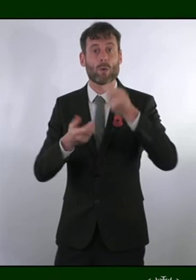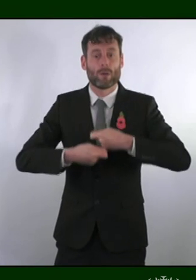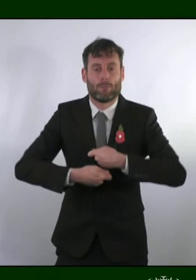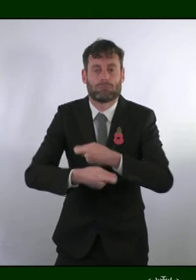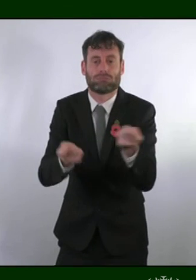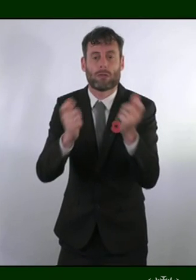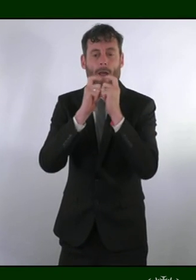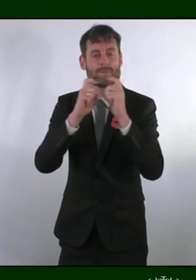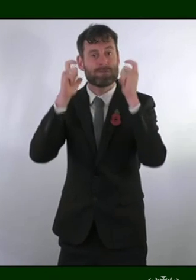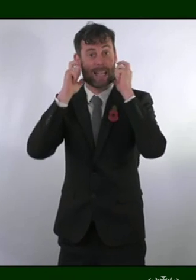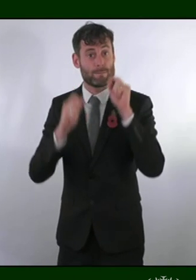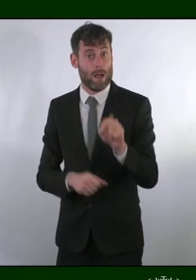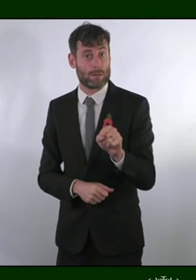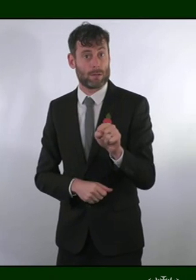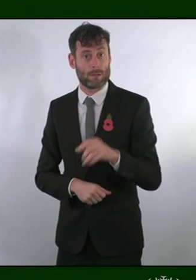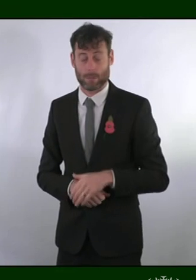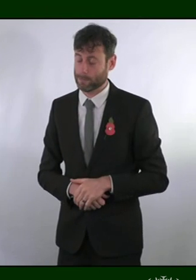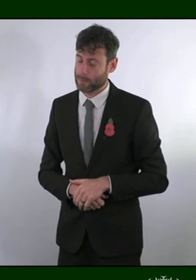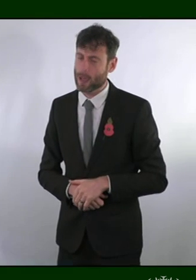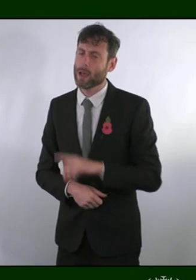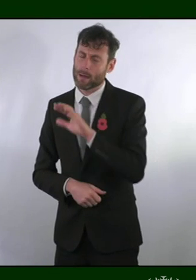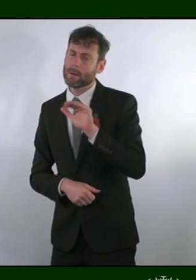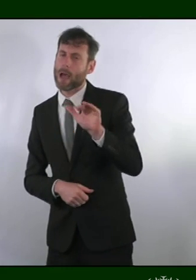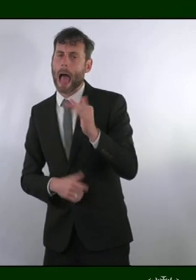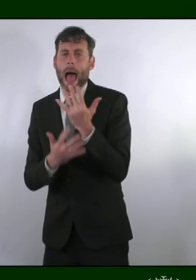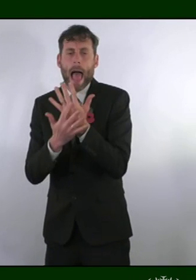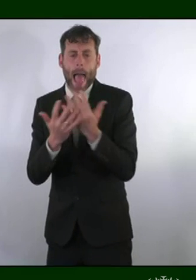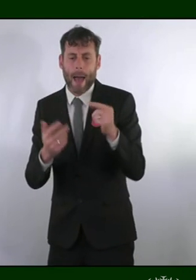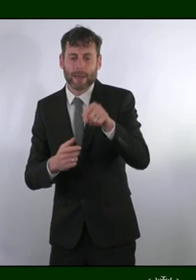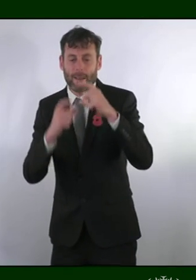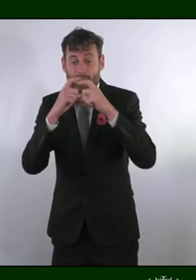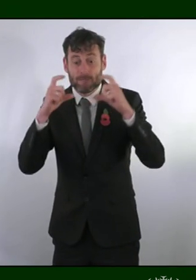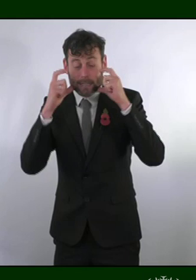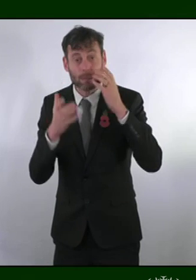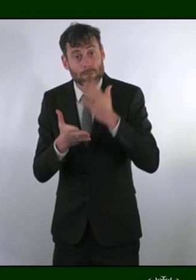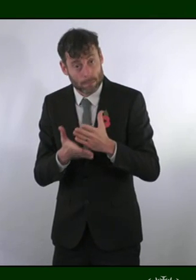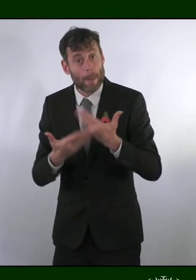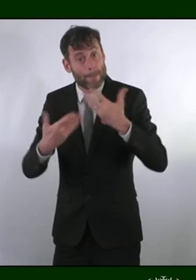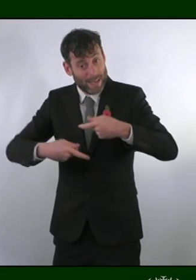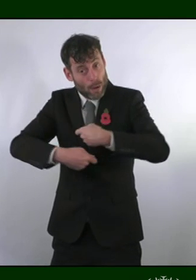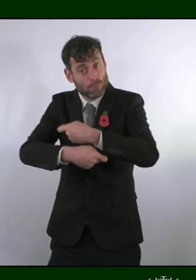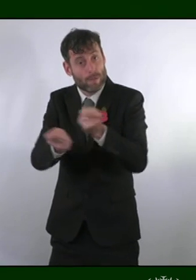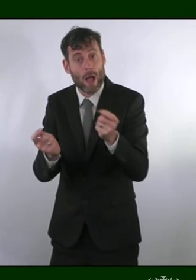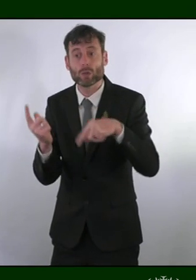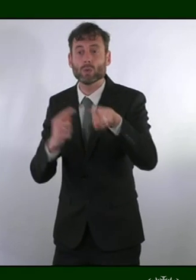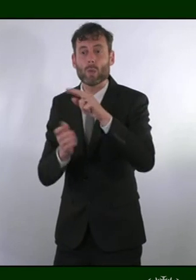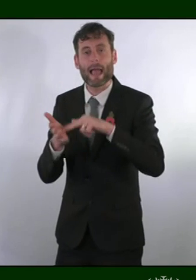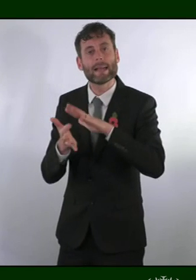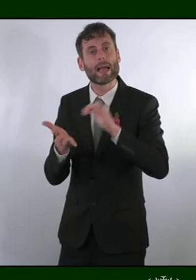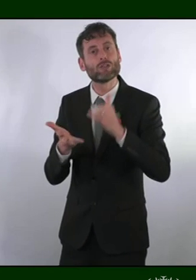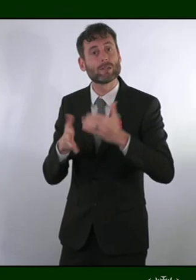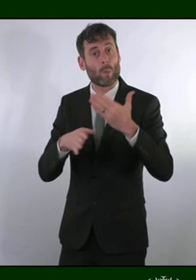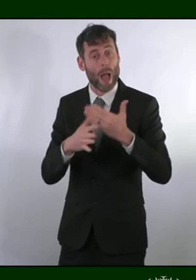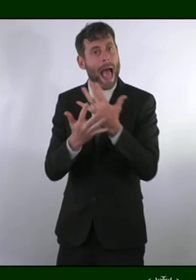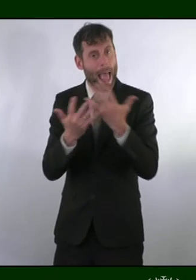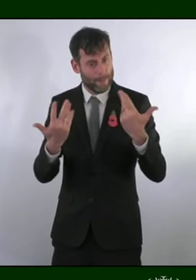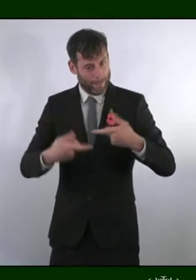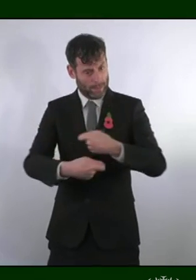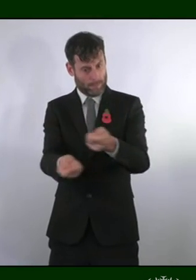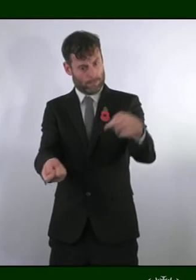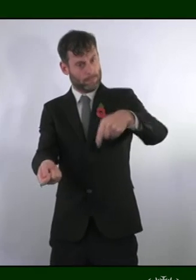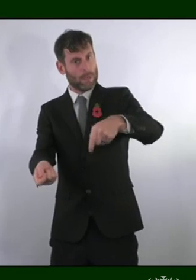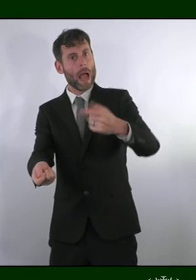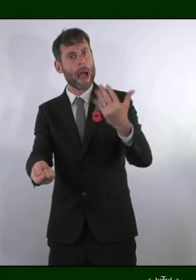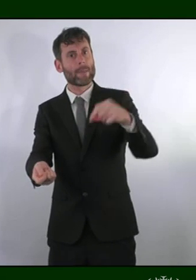Can the Prime Minister tell the House how many usable face masks were actually provided to NHS workers on the frontline under that contract?